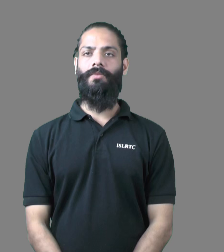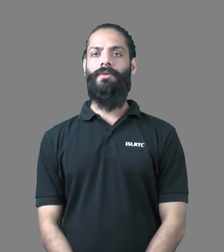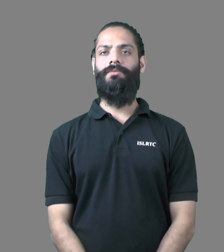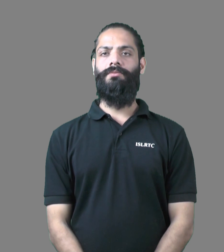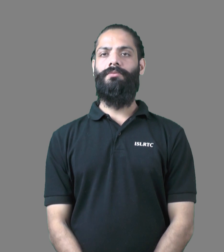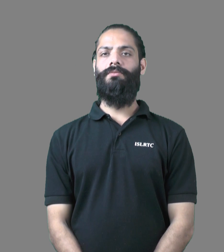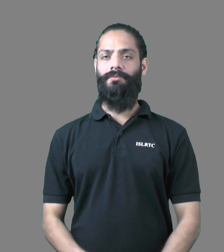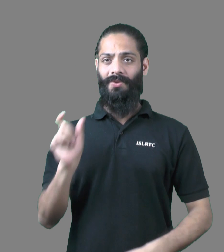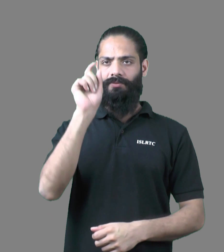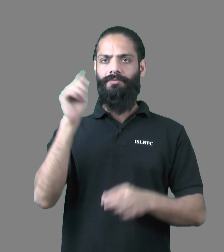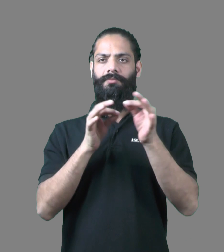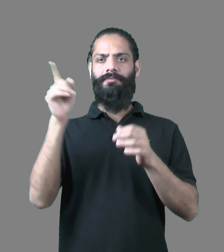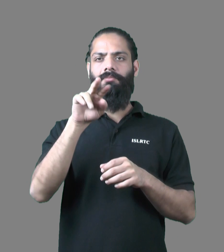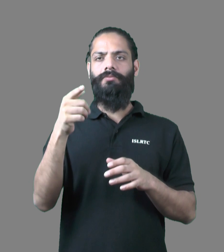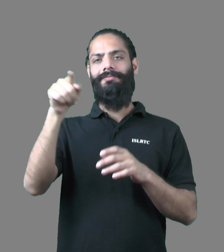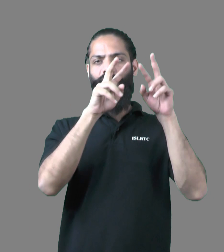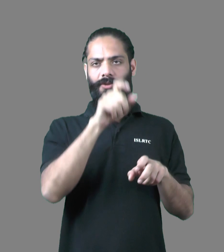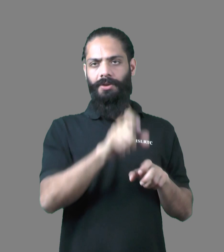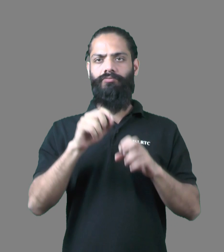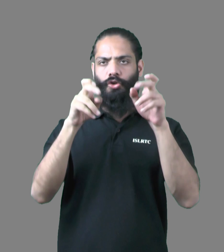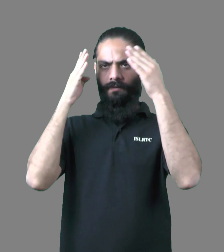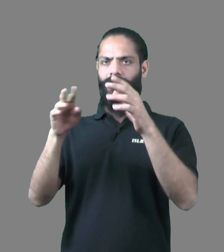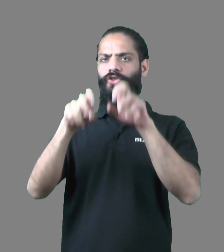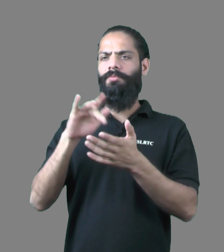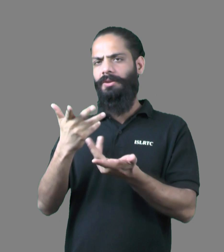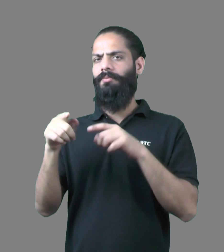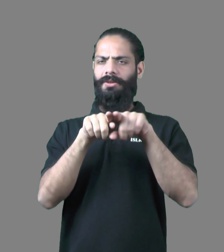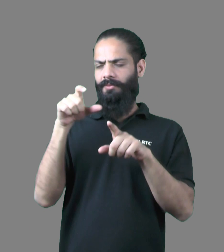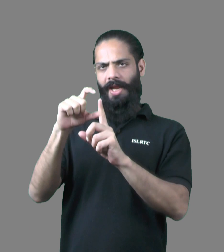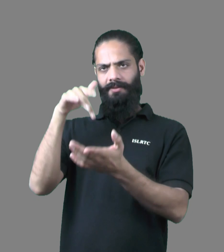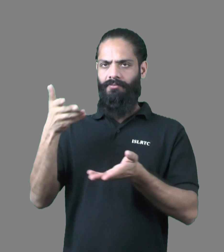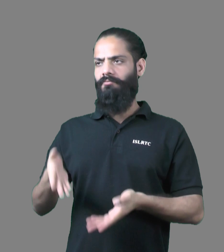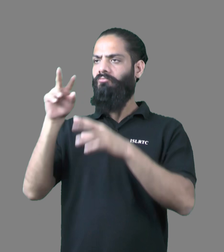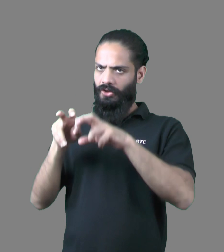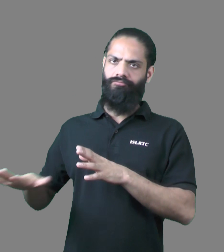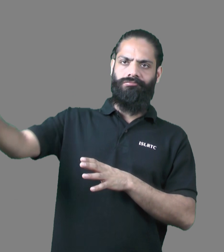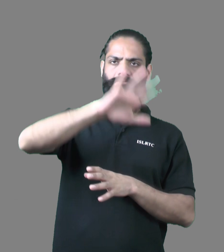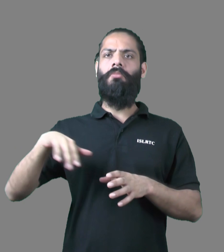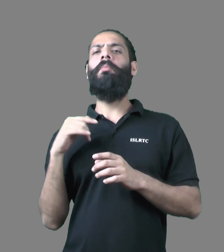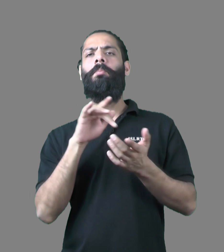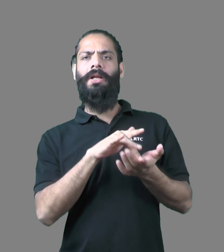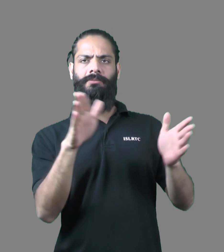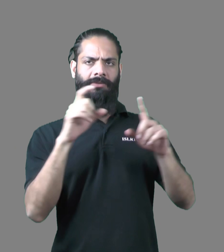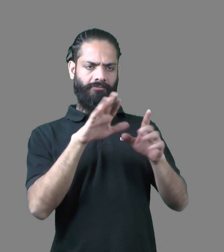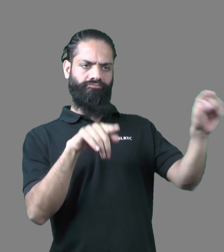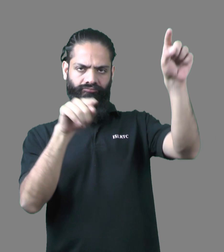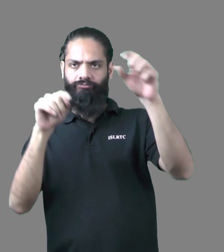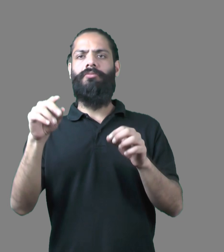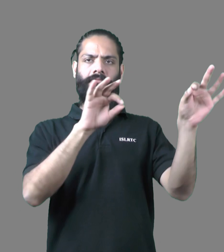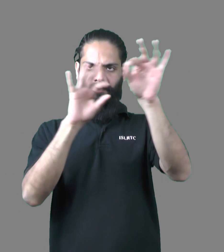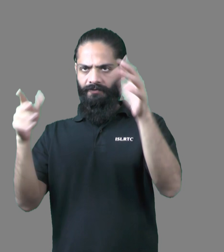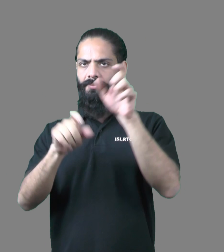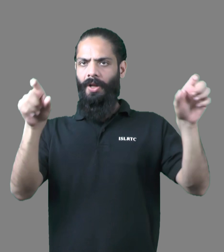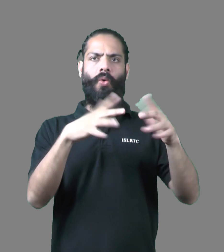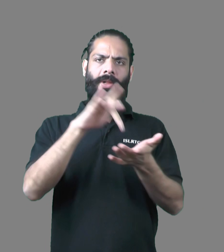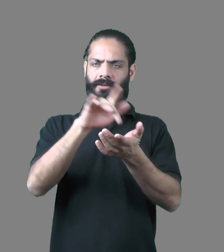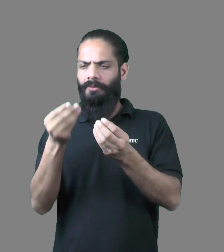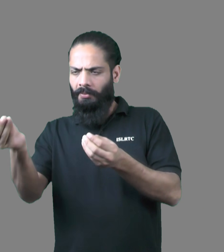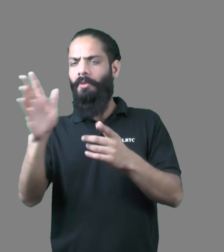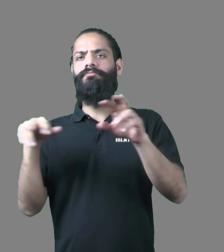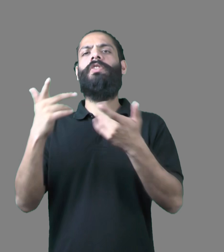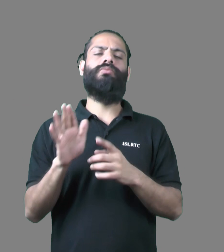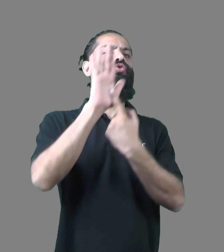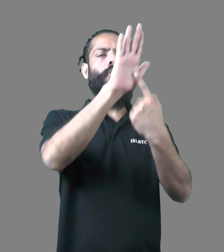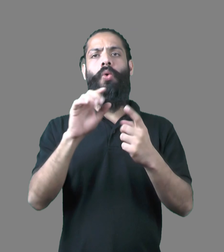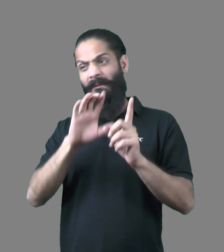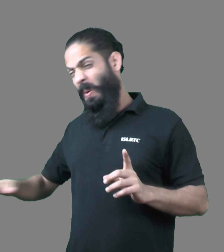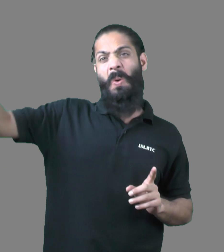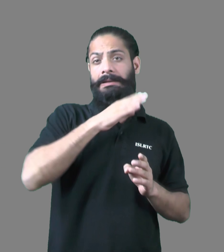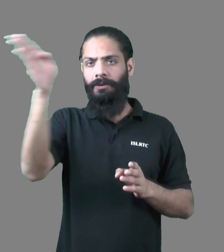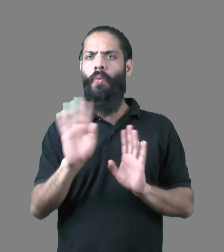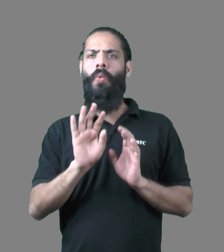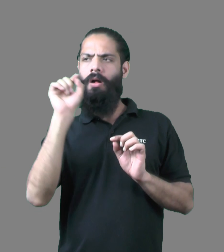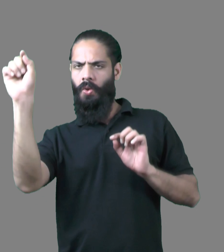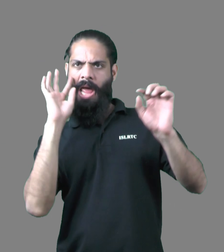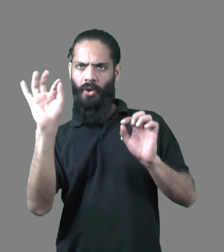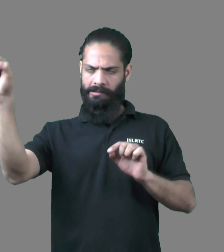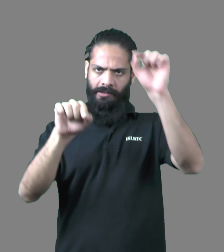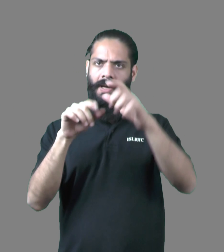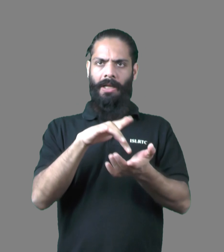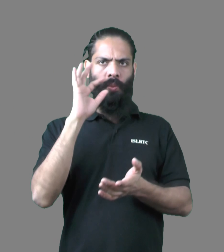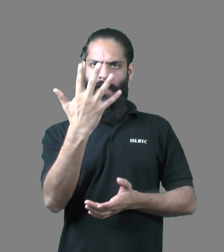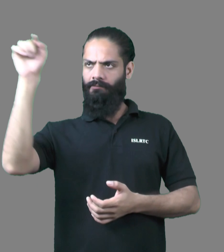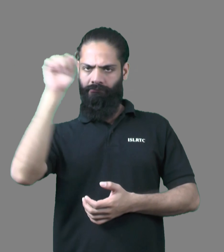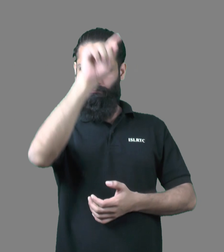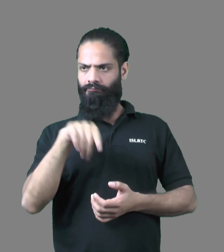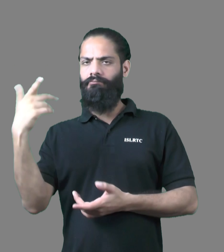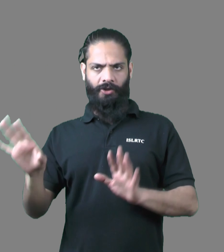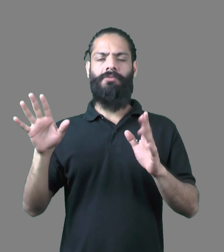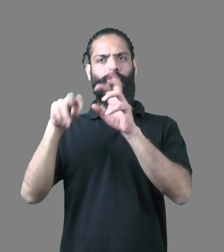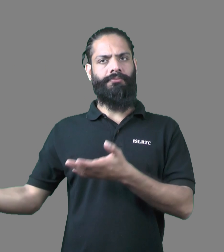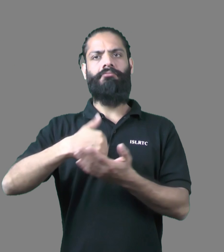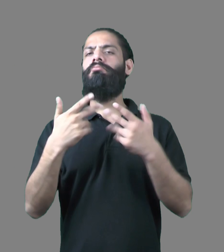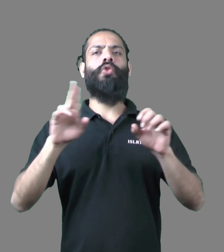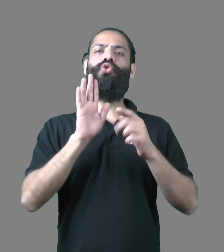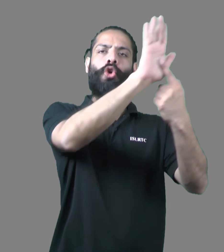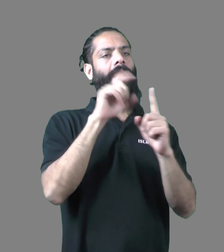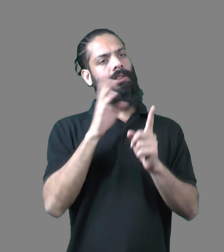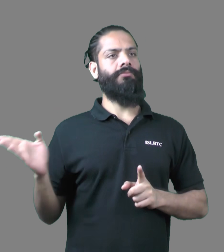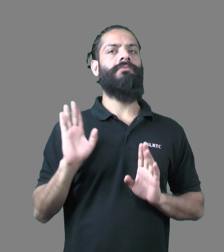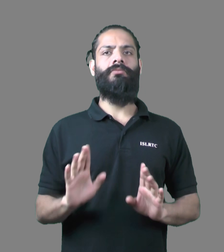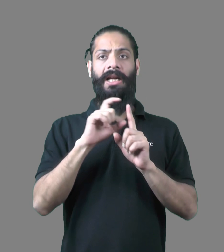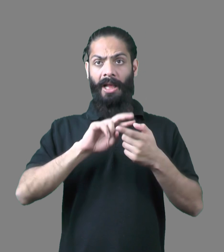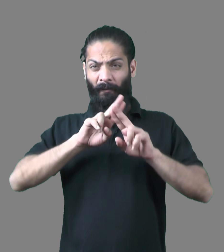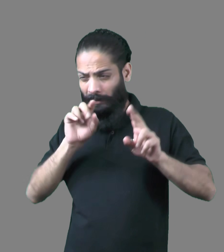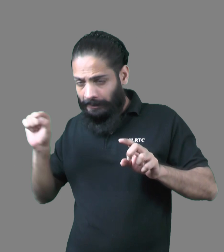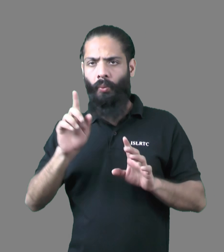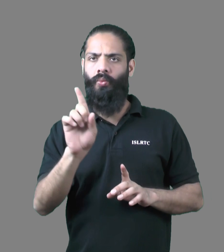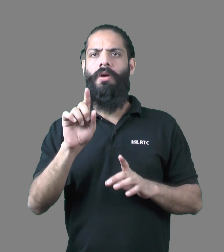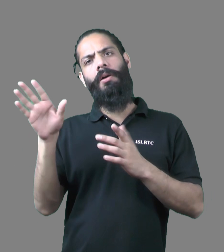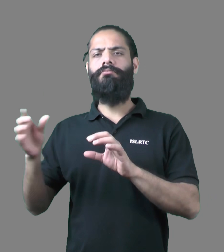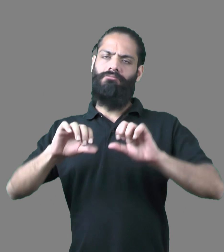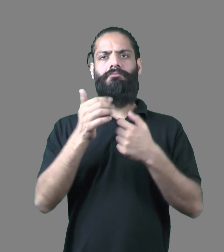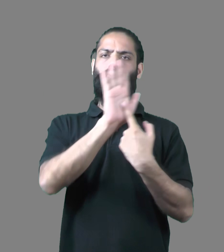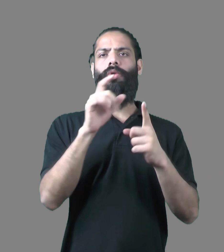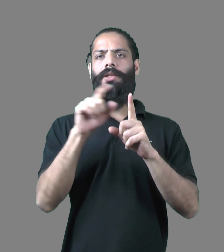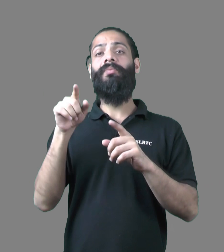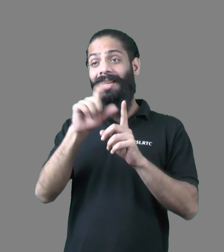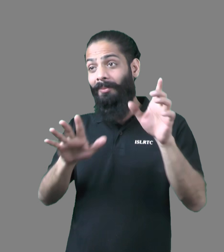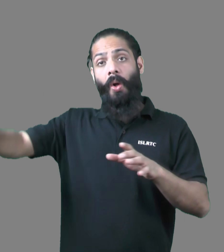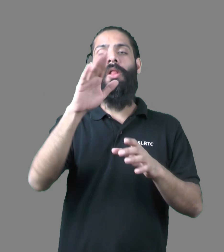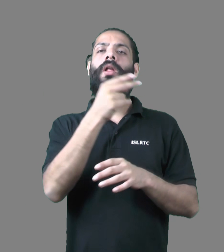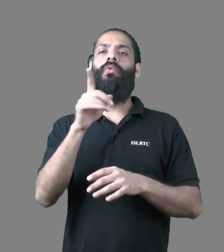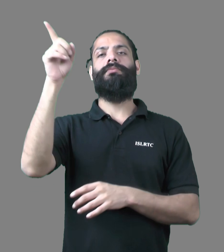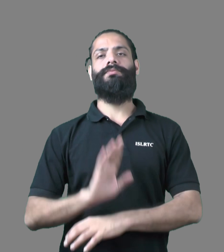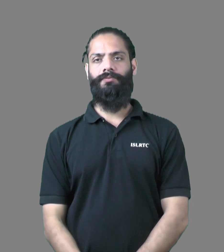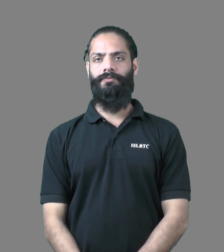Target Population